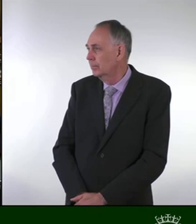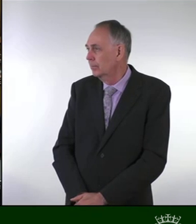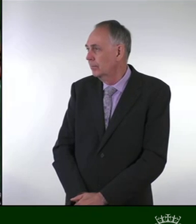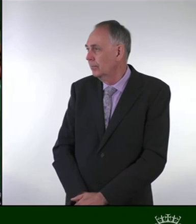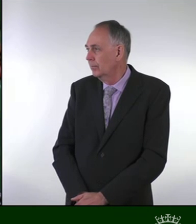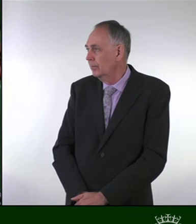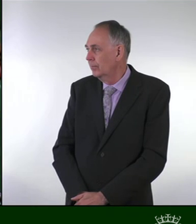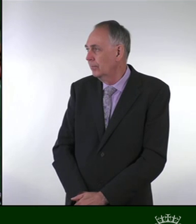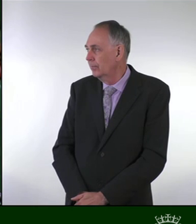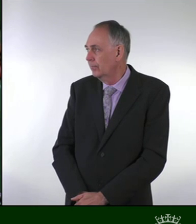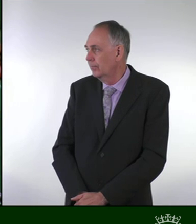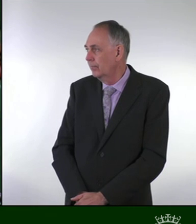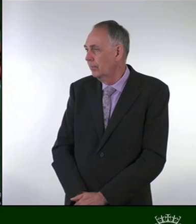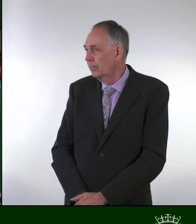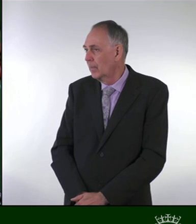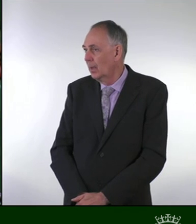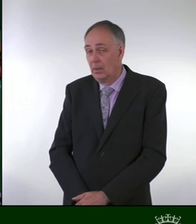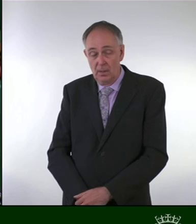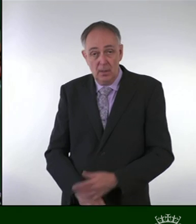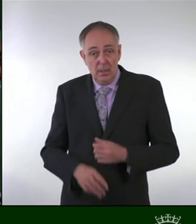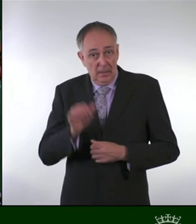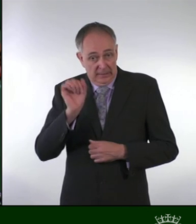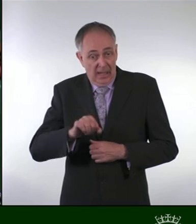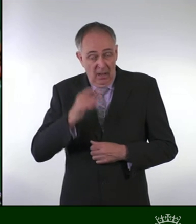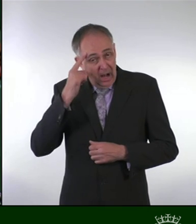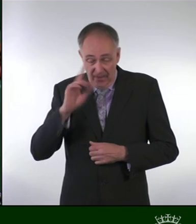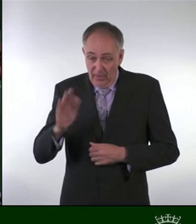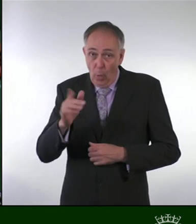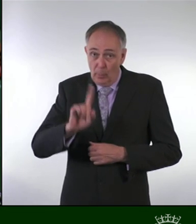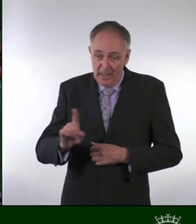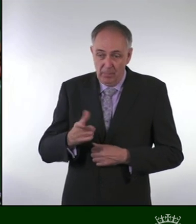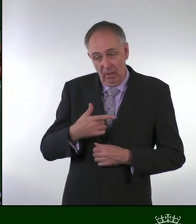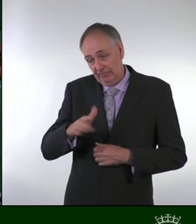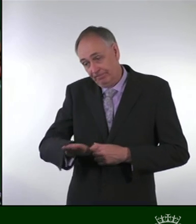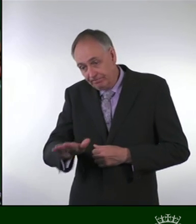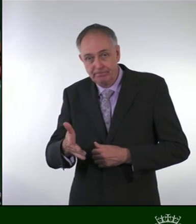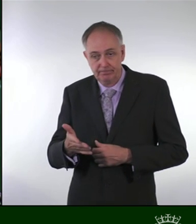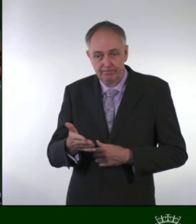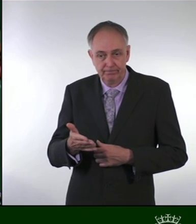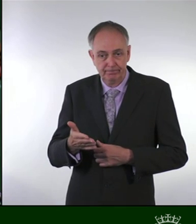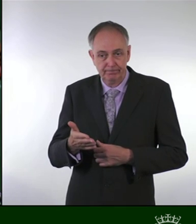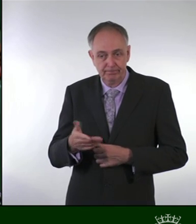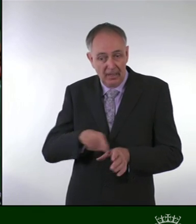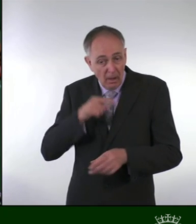Yes, indeed. I know that everybody will sympathise very much with Daniel Caplan and his family.